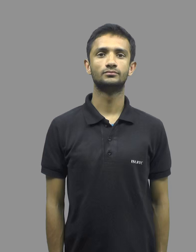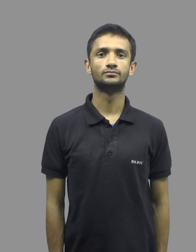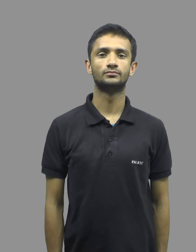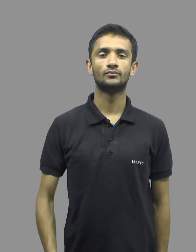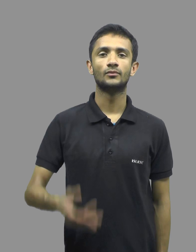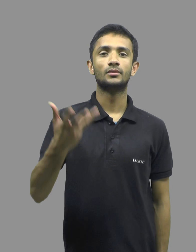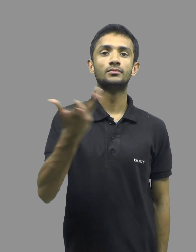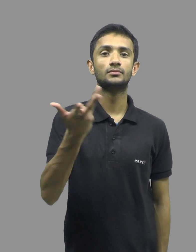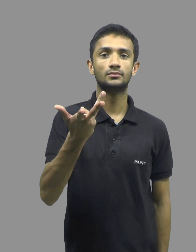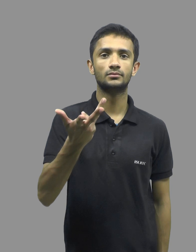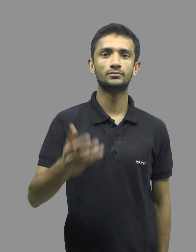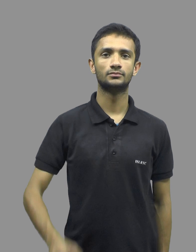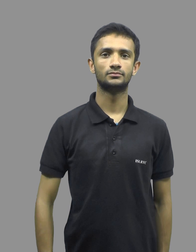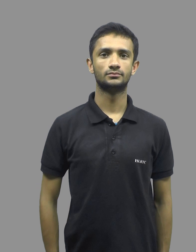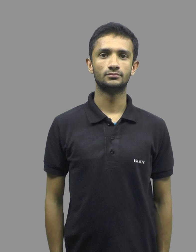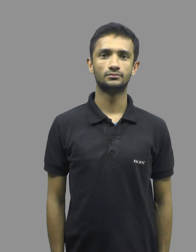What